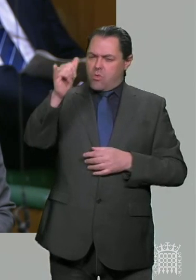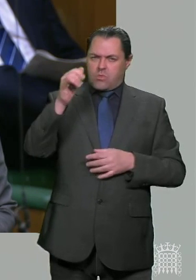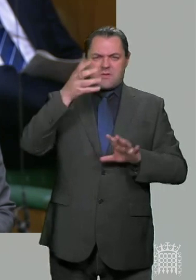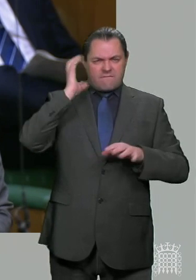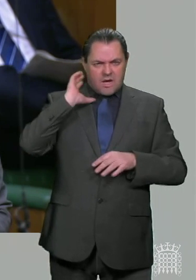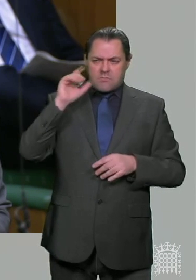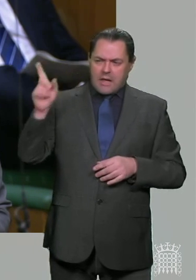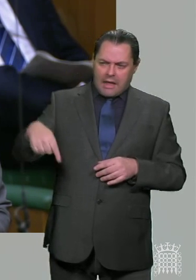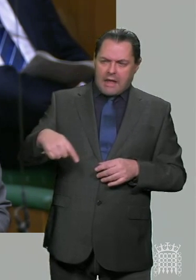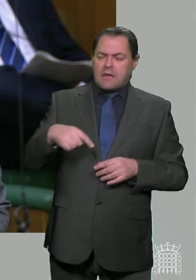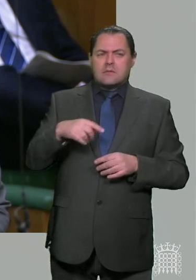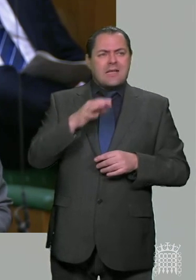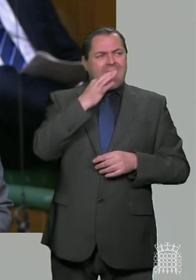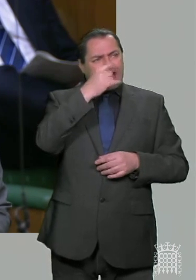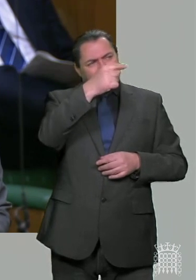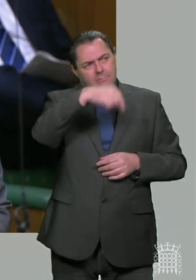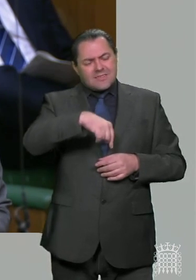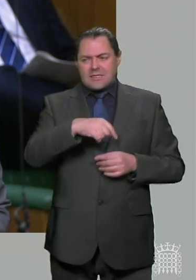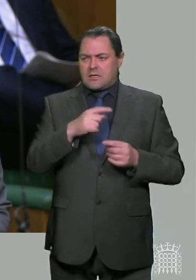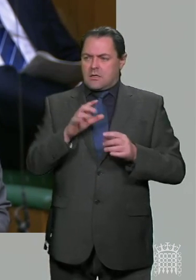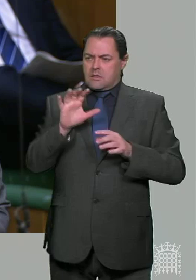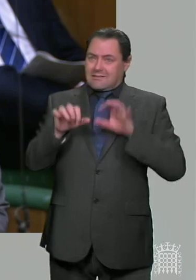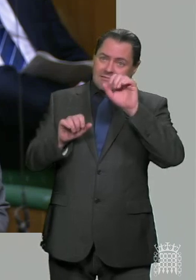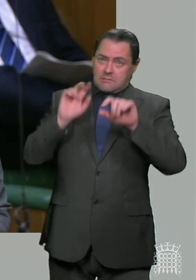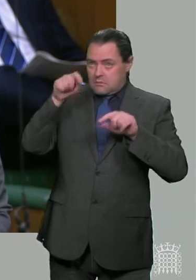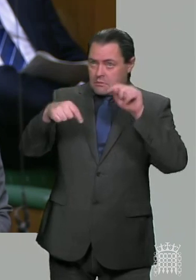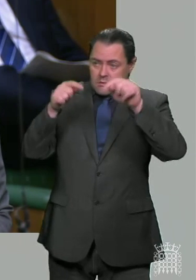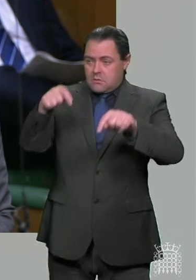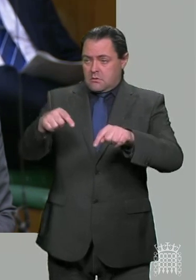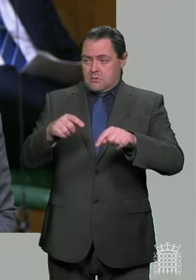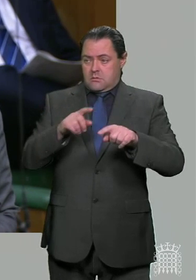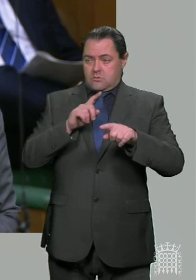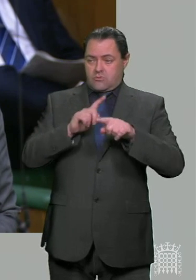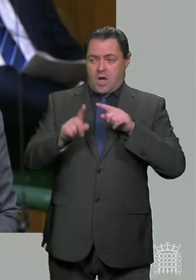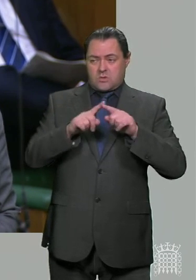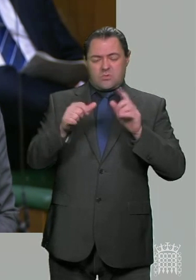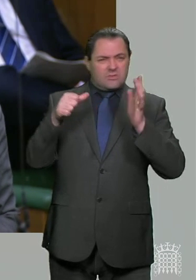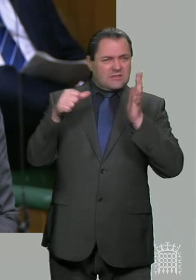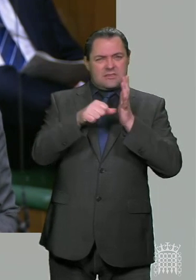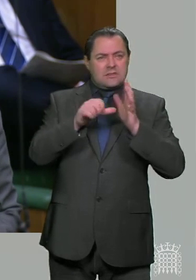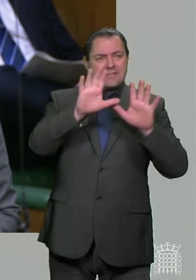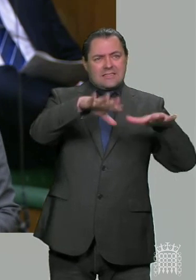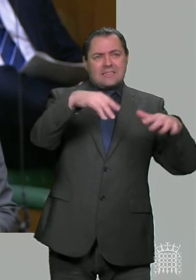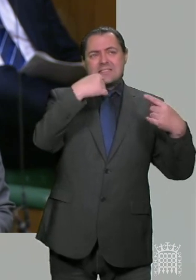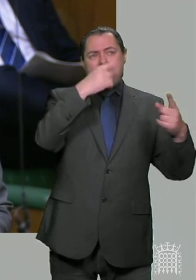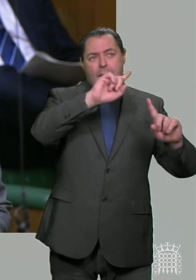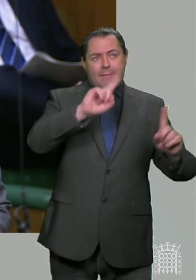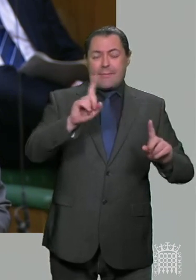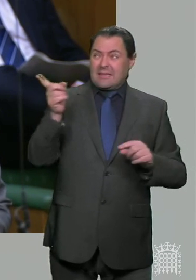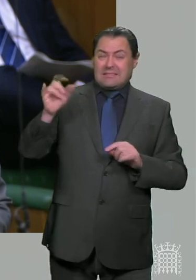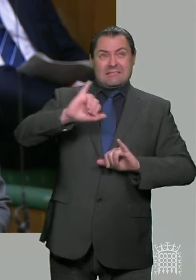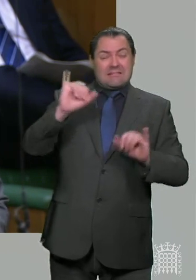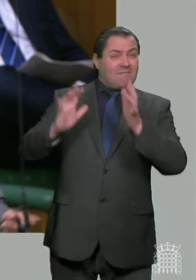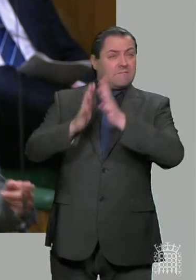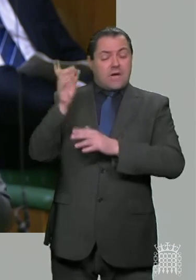They stopped. They recruited a passer-by. They climbed over fences and walls to raise the alarm for the residents living in the flats above.